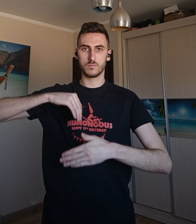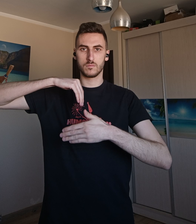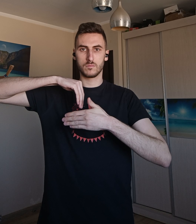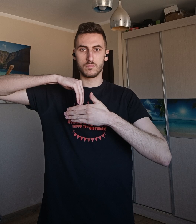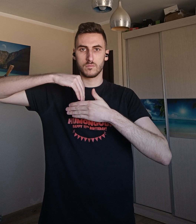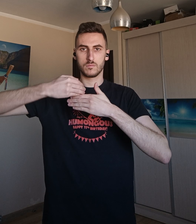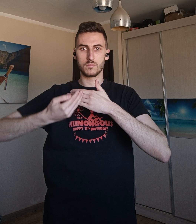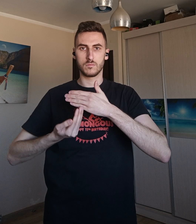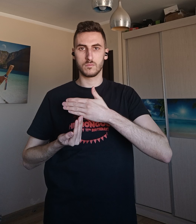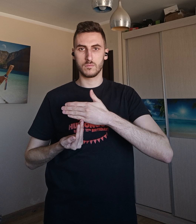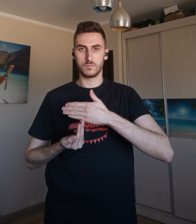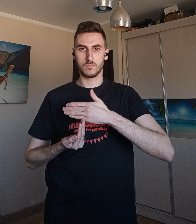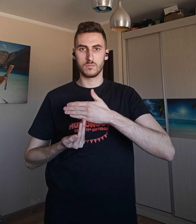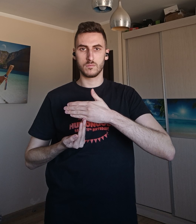לחם